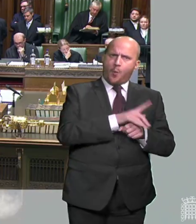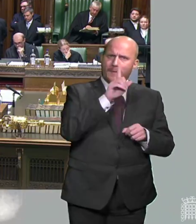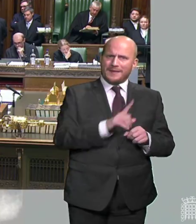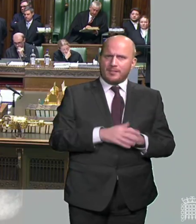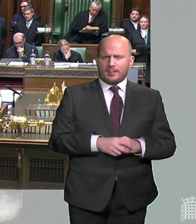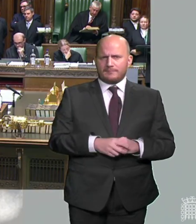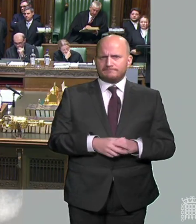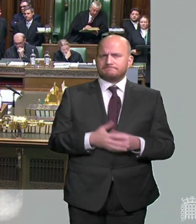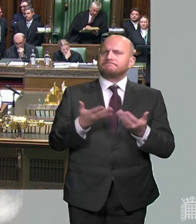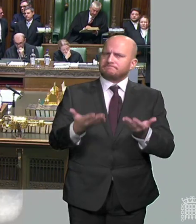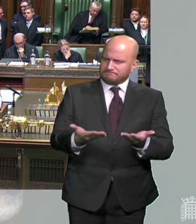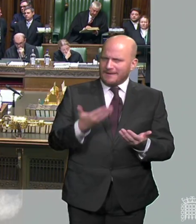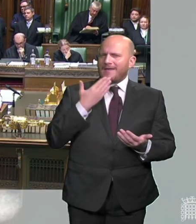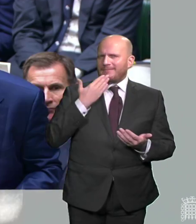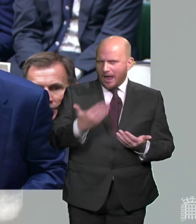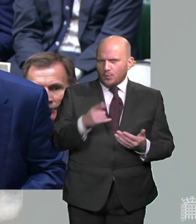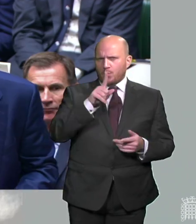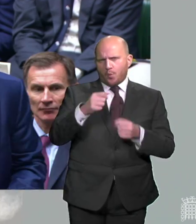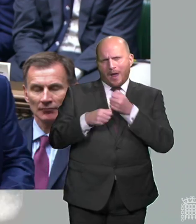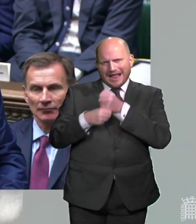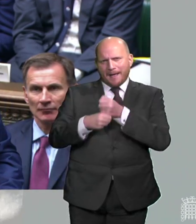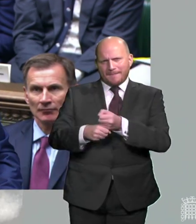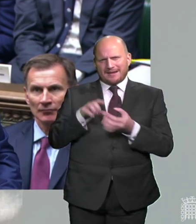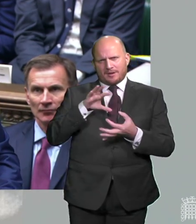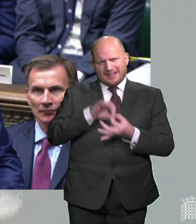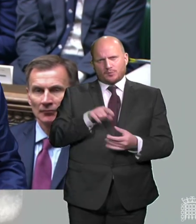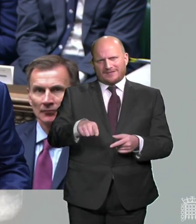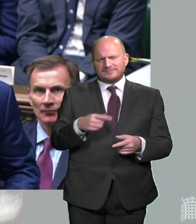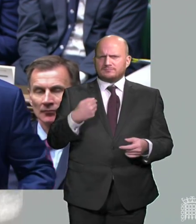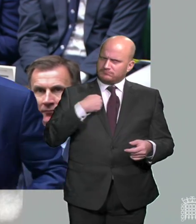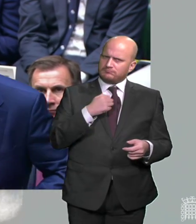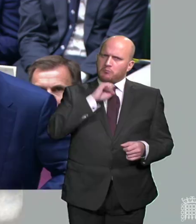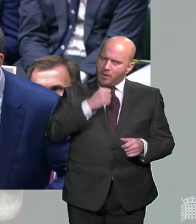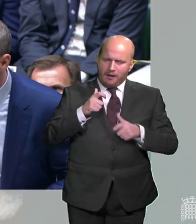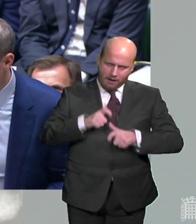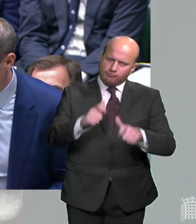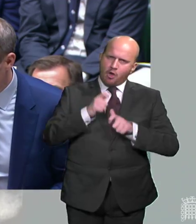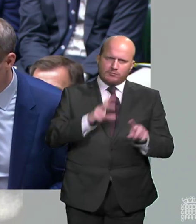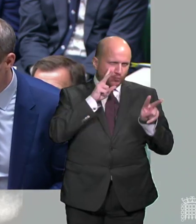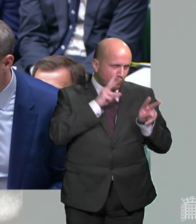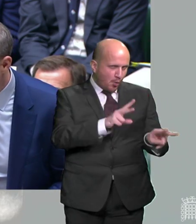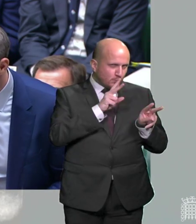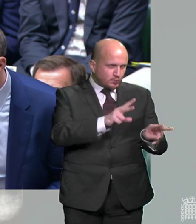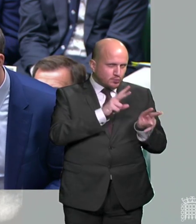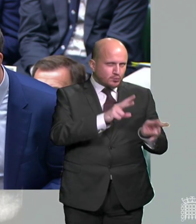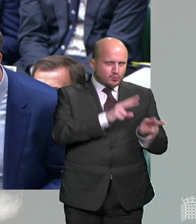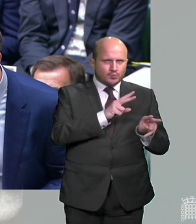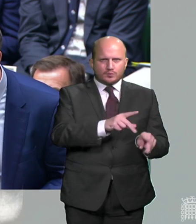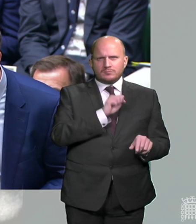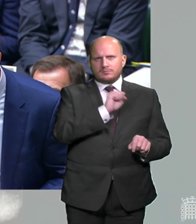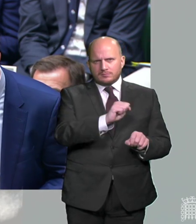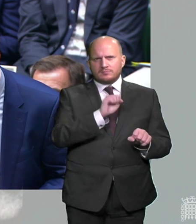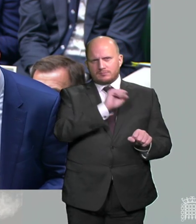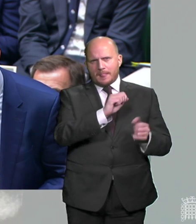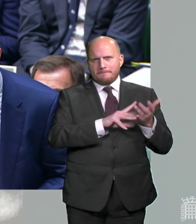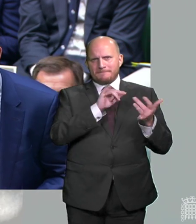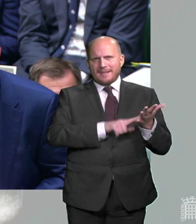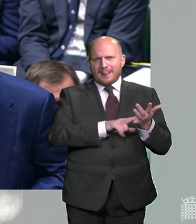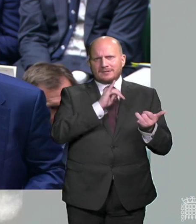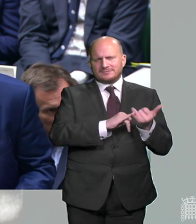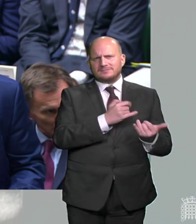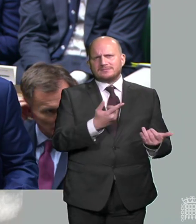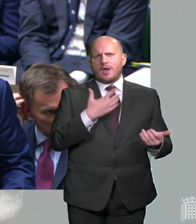I thank my honourable Friend for her campaigning on this. Yes, we will of course continue to monitor the condition of Belper Mills and the planning applications.